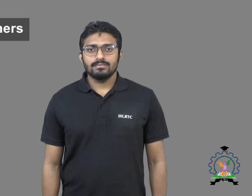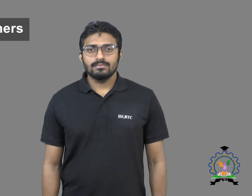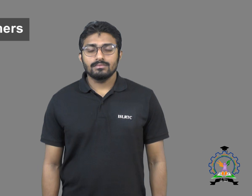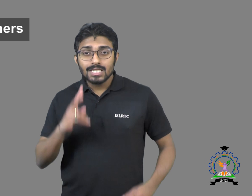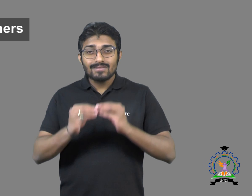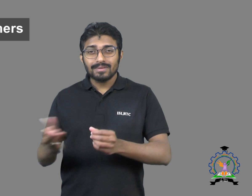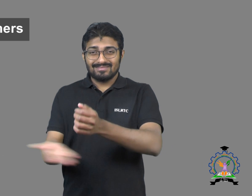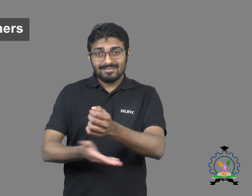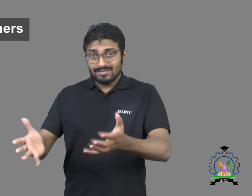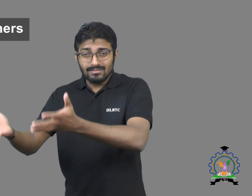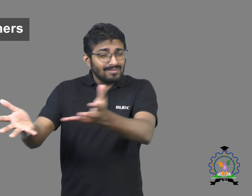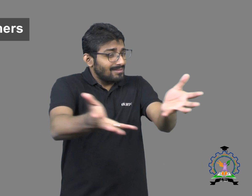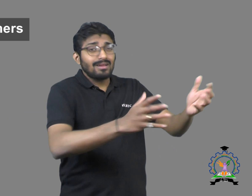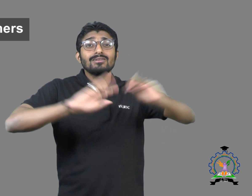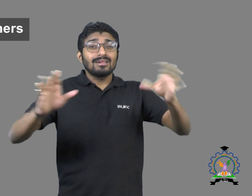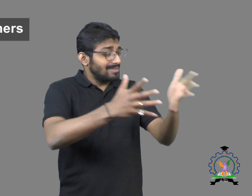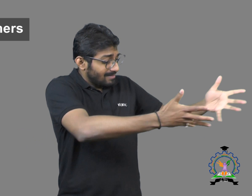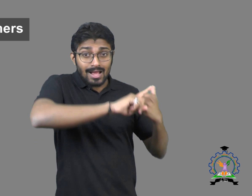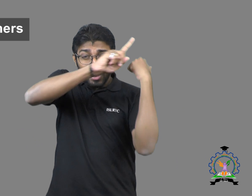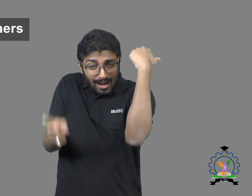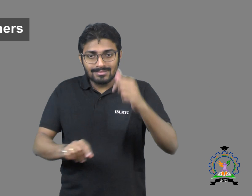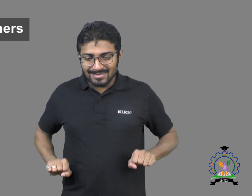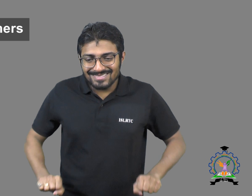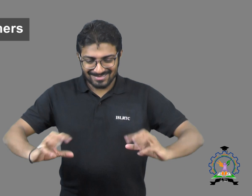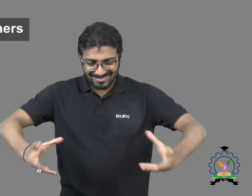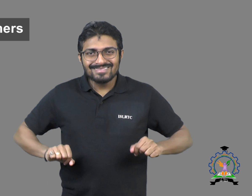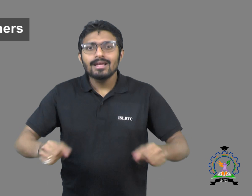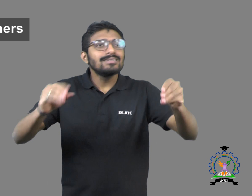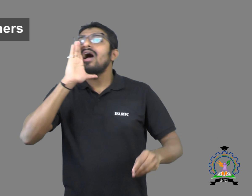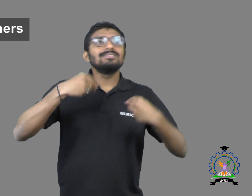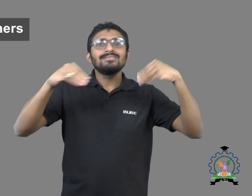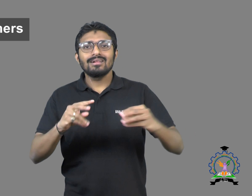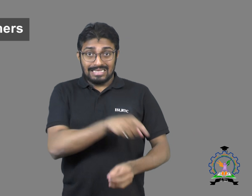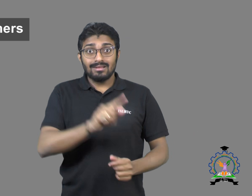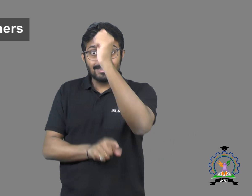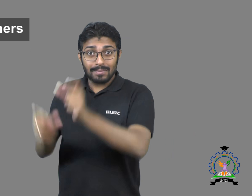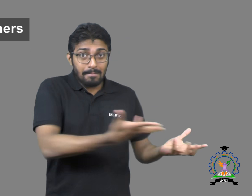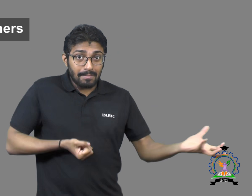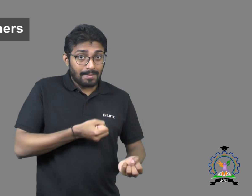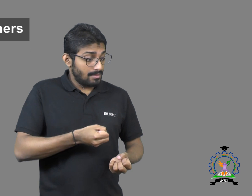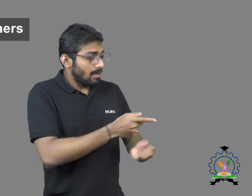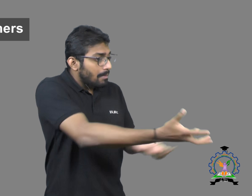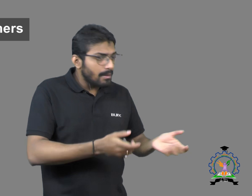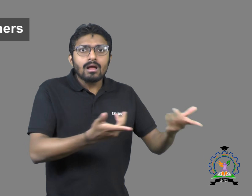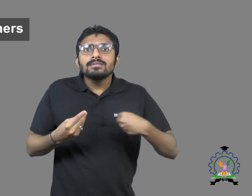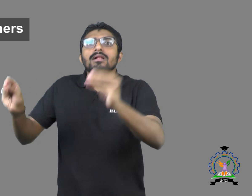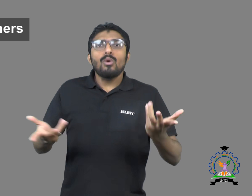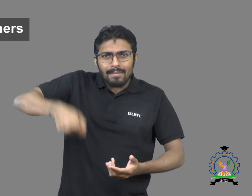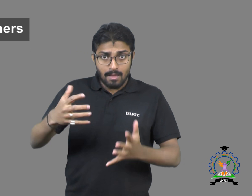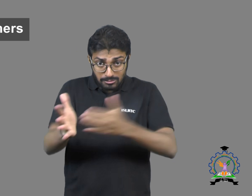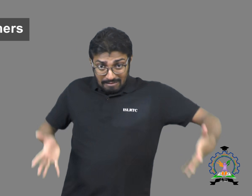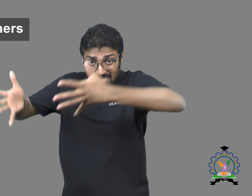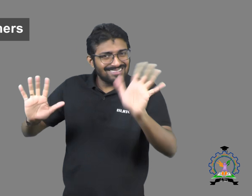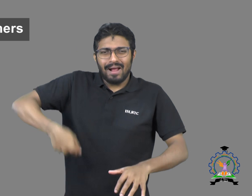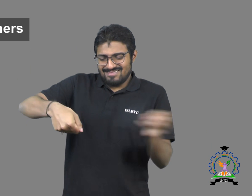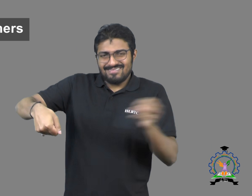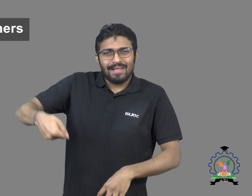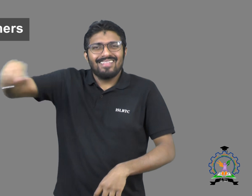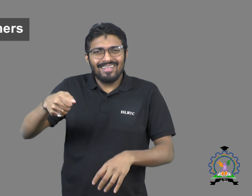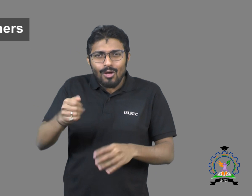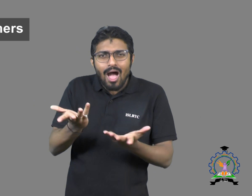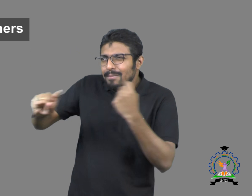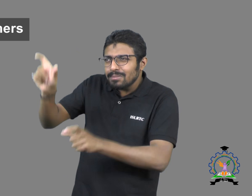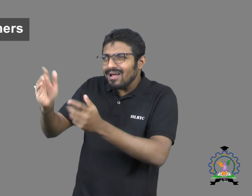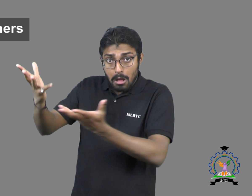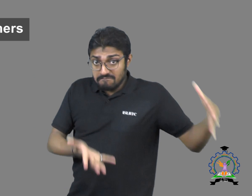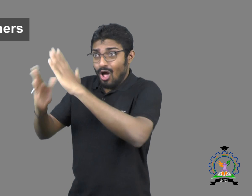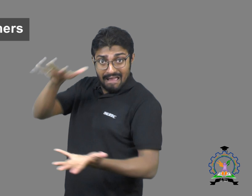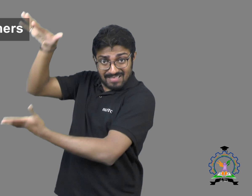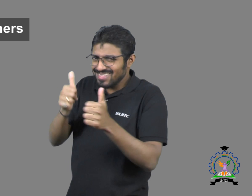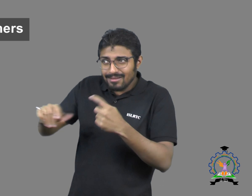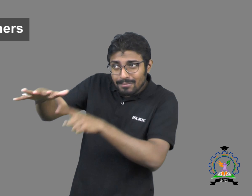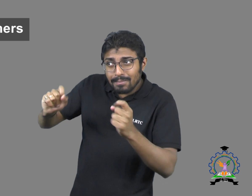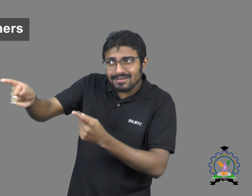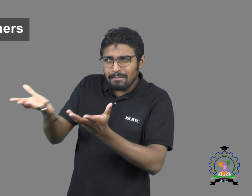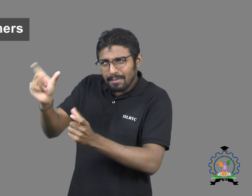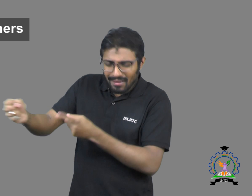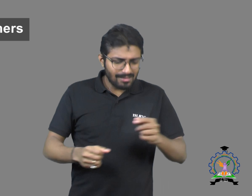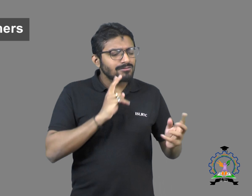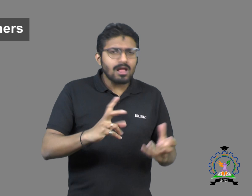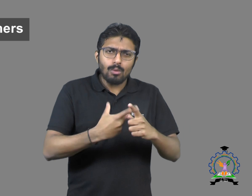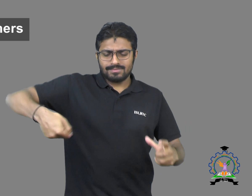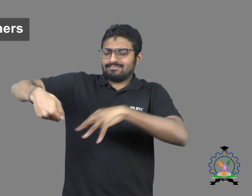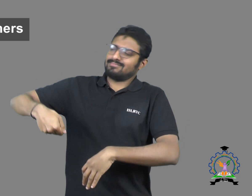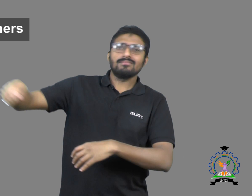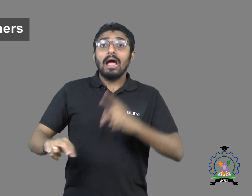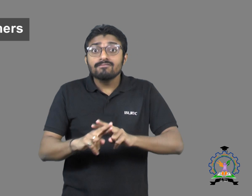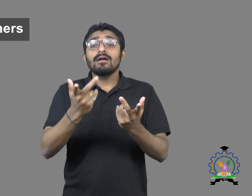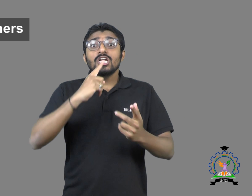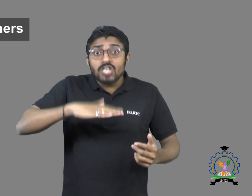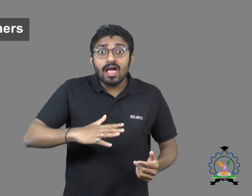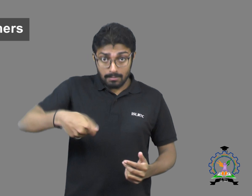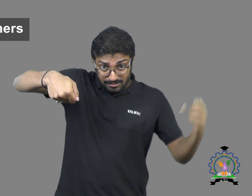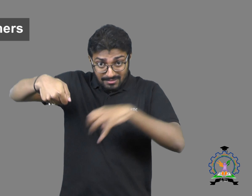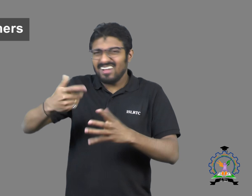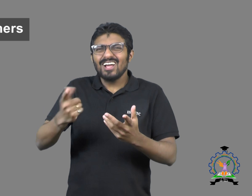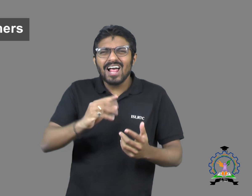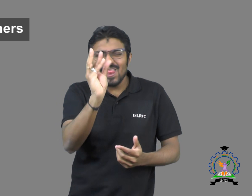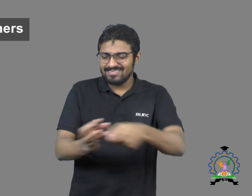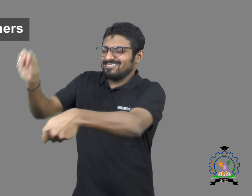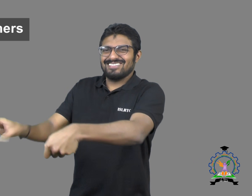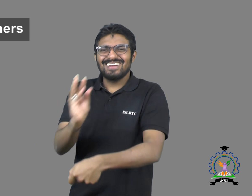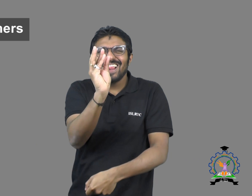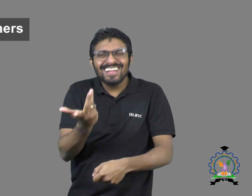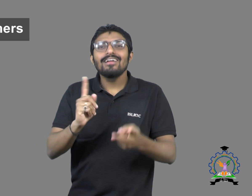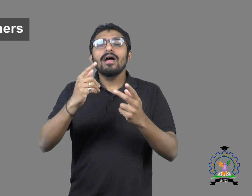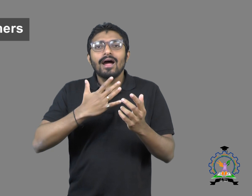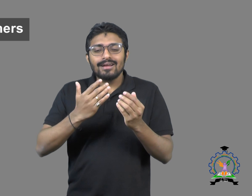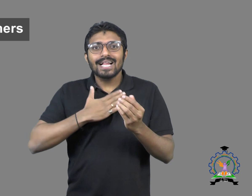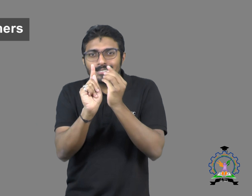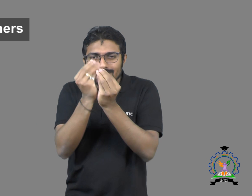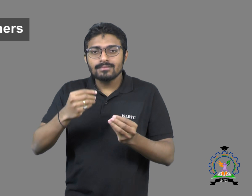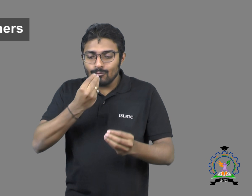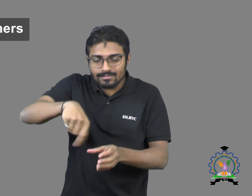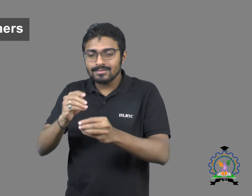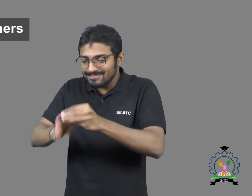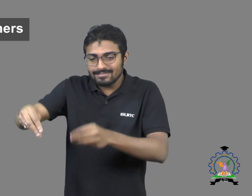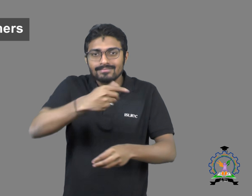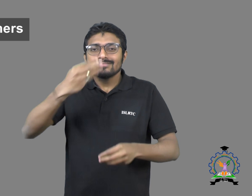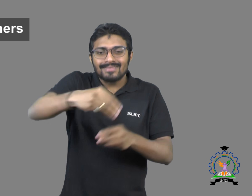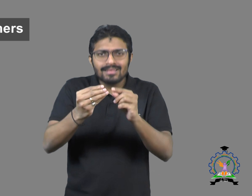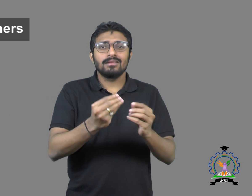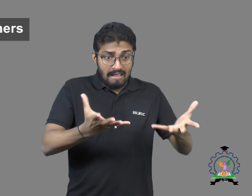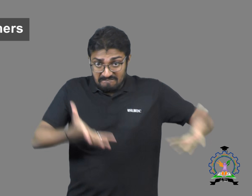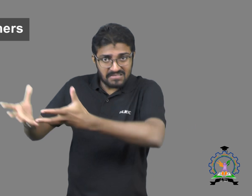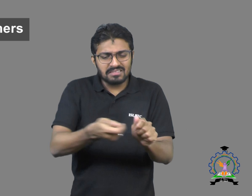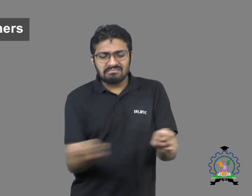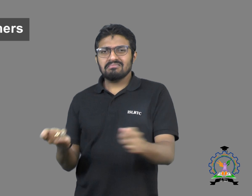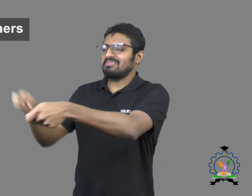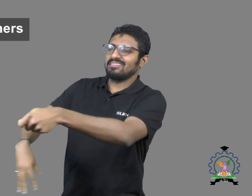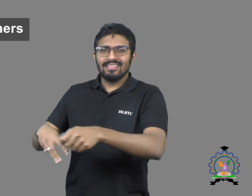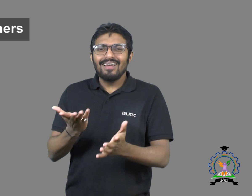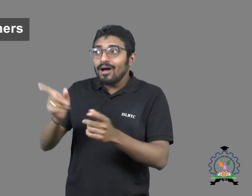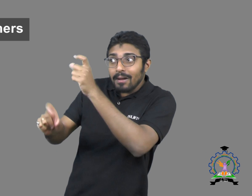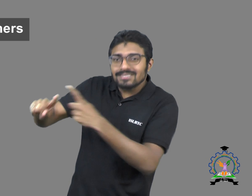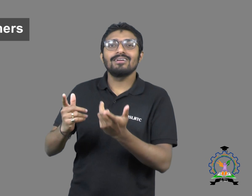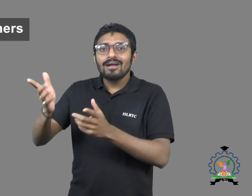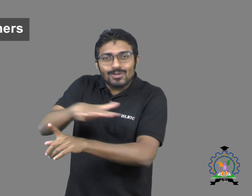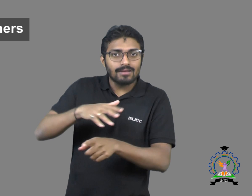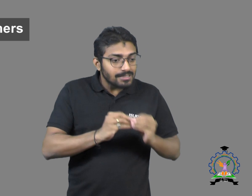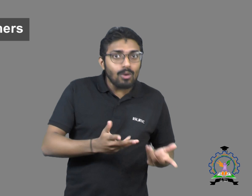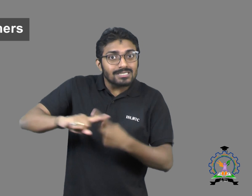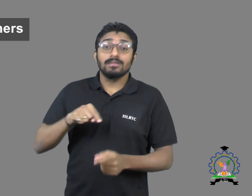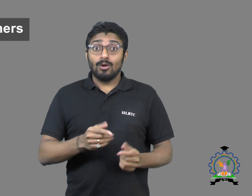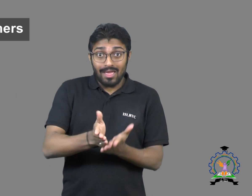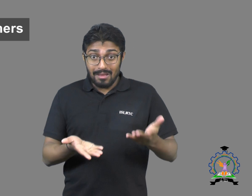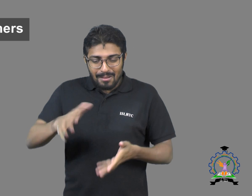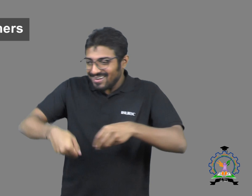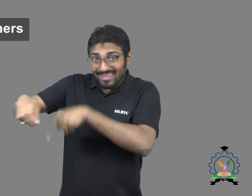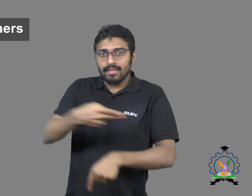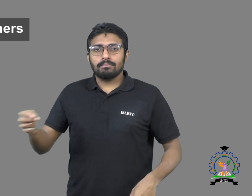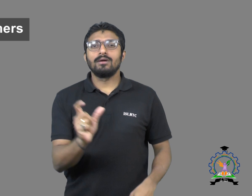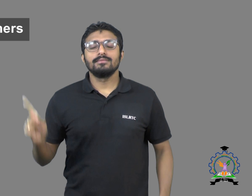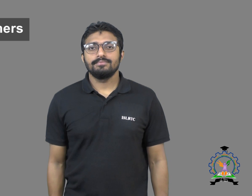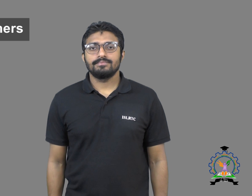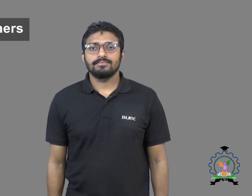Packing for Consumers